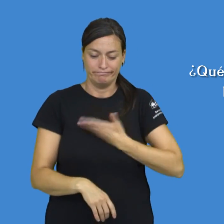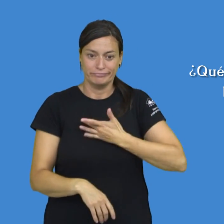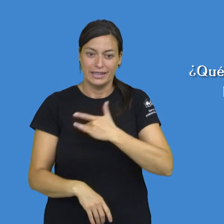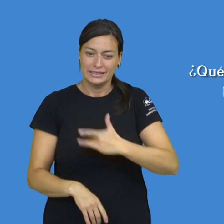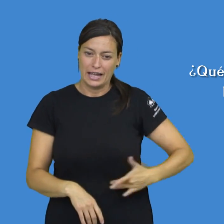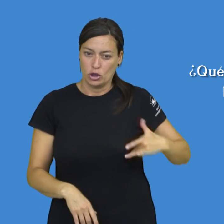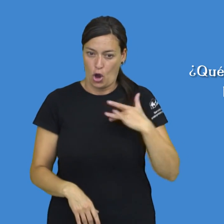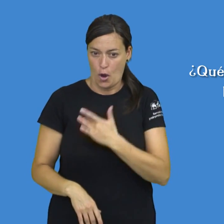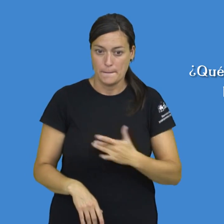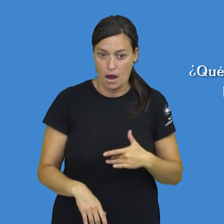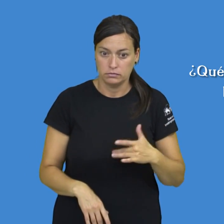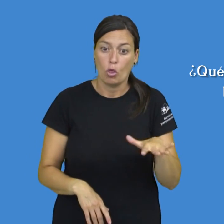síntoma